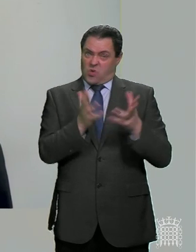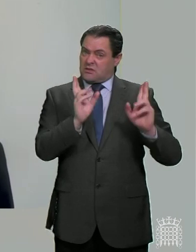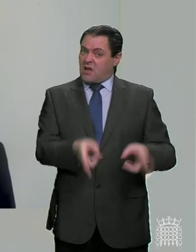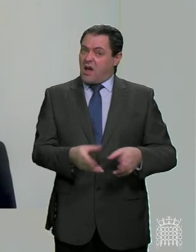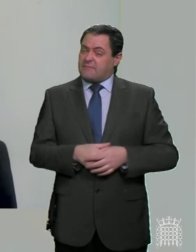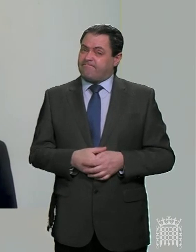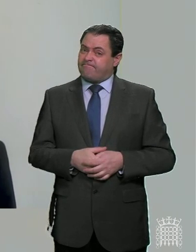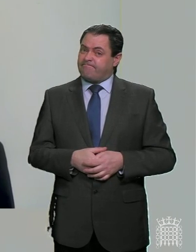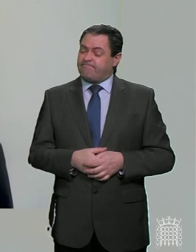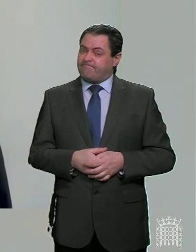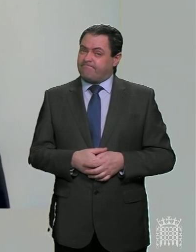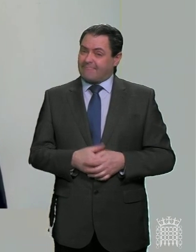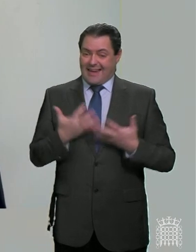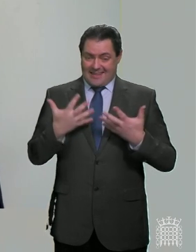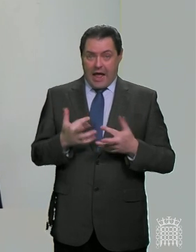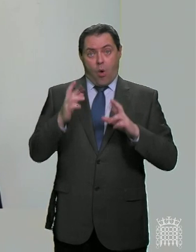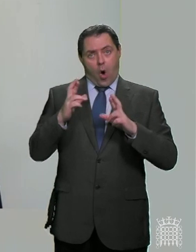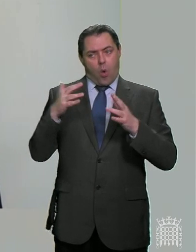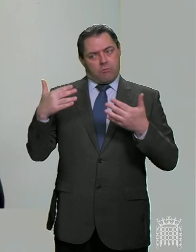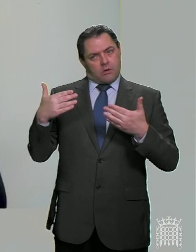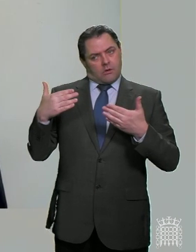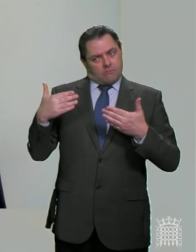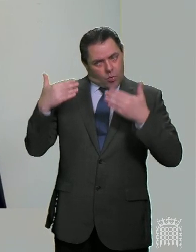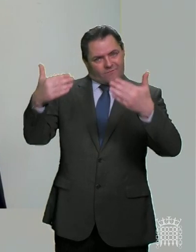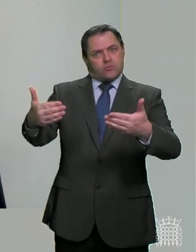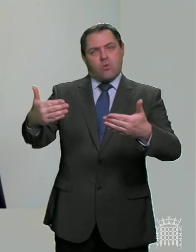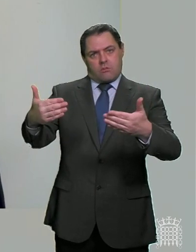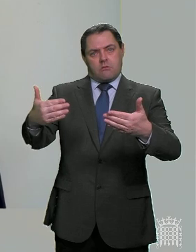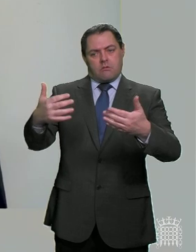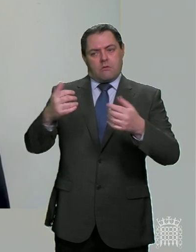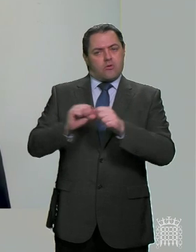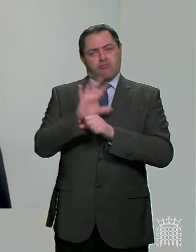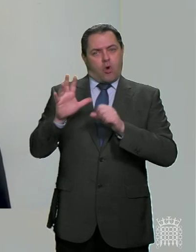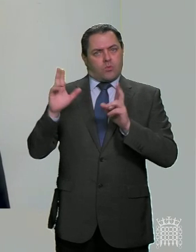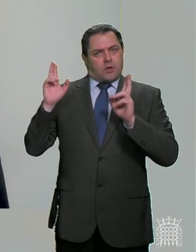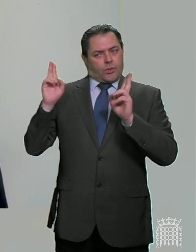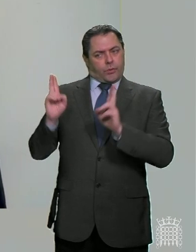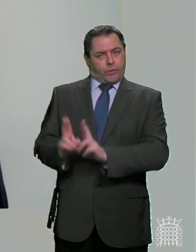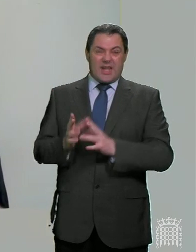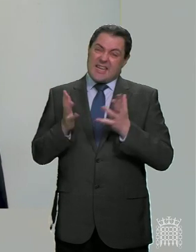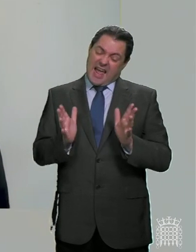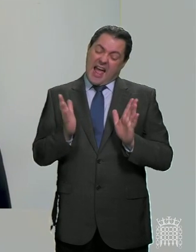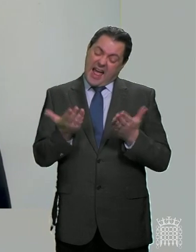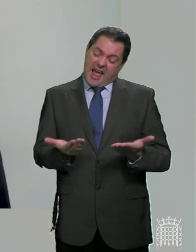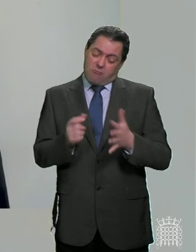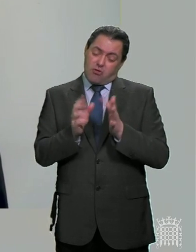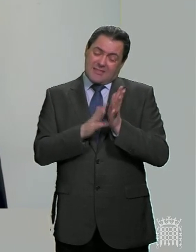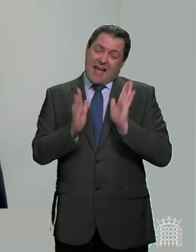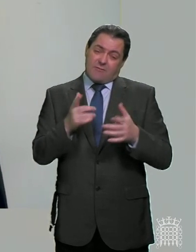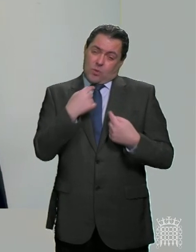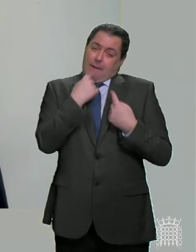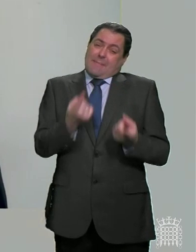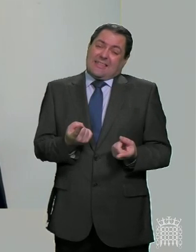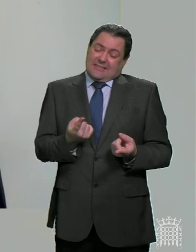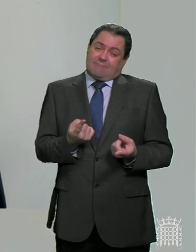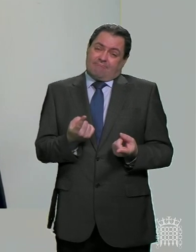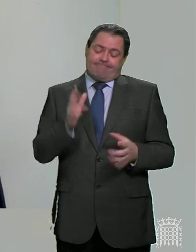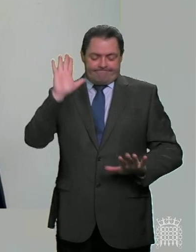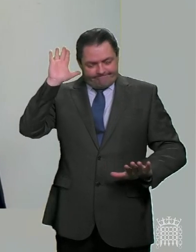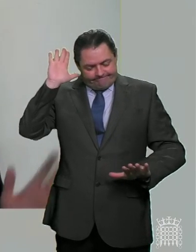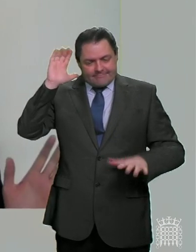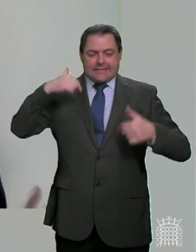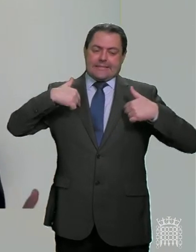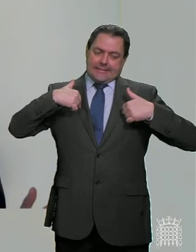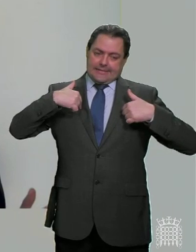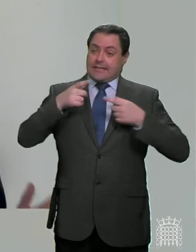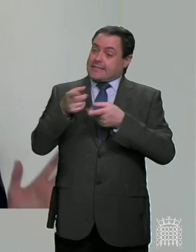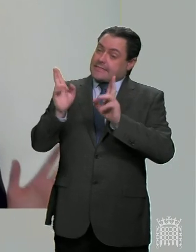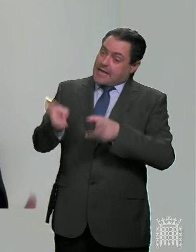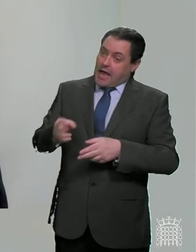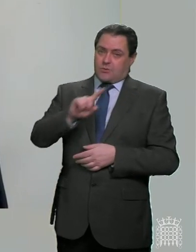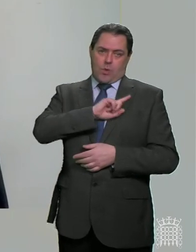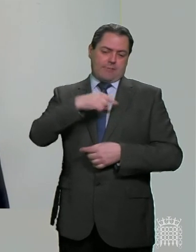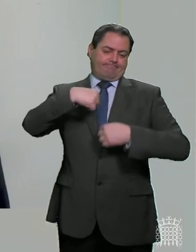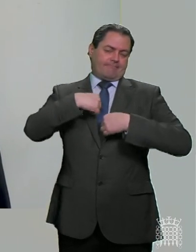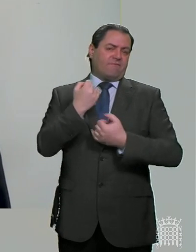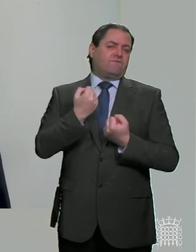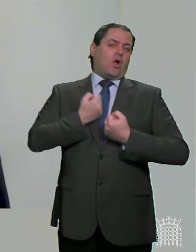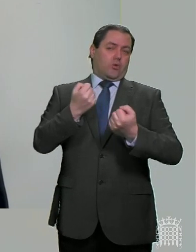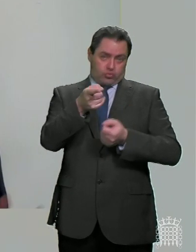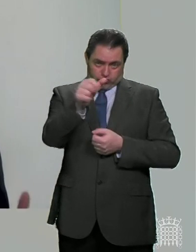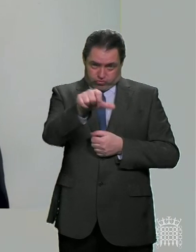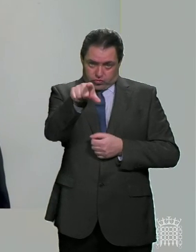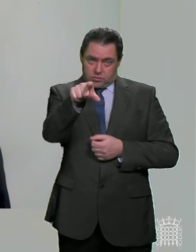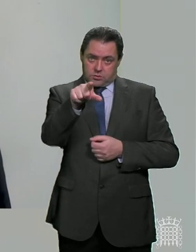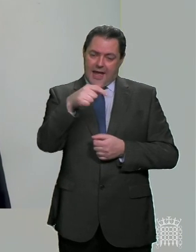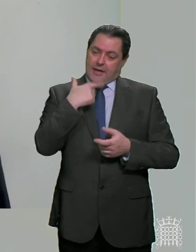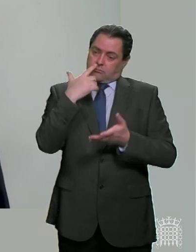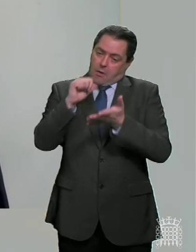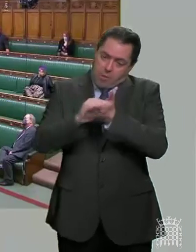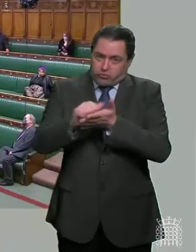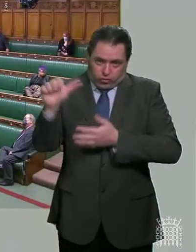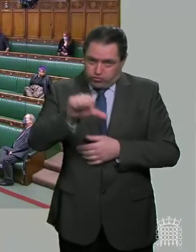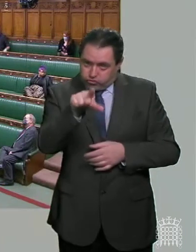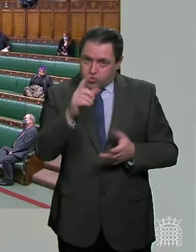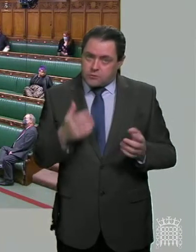With the worst hopefully now behind us, is it not time for the Prime Minister to hold up his hands and come clean with the British public and say, “Those deaths are on me, and for that I apologise”?